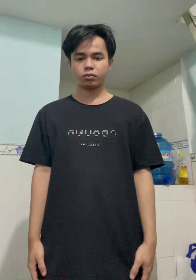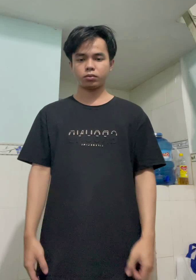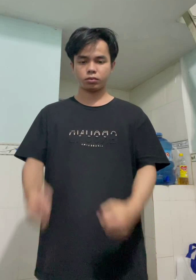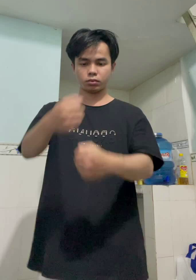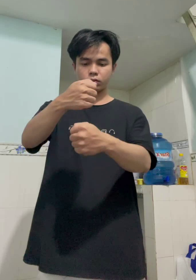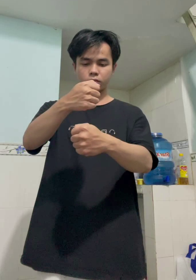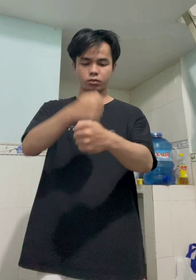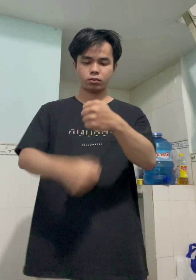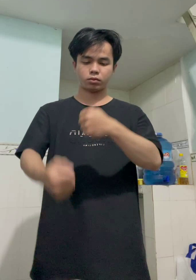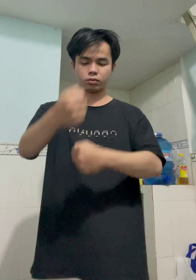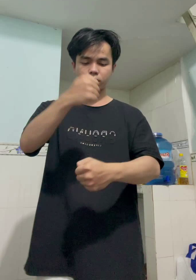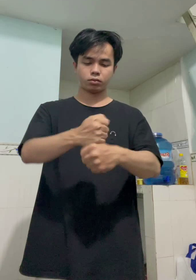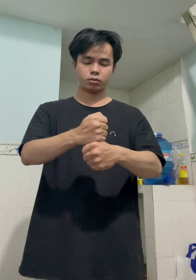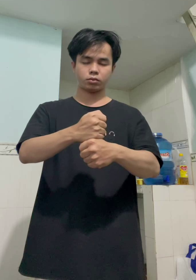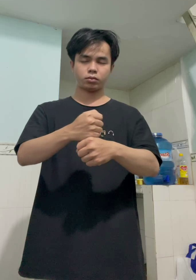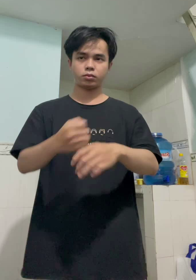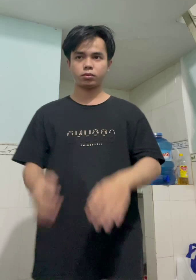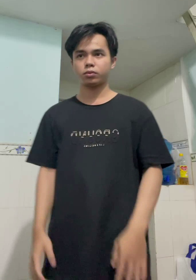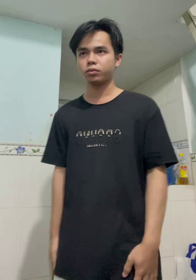nam